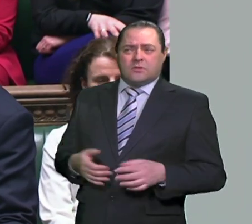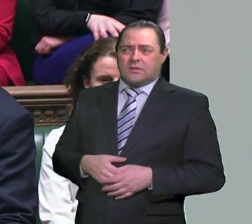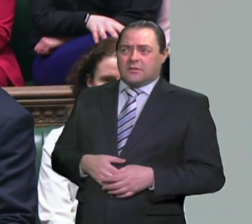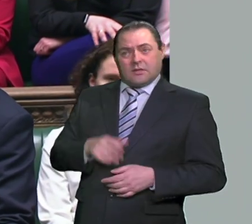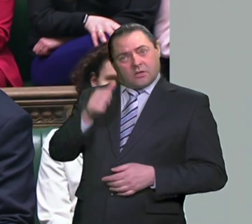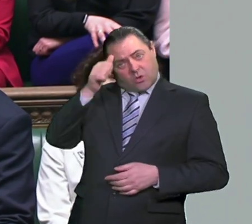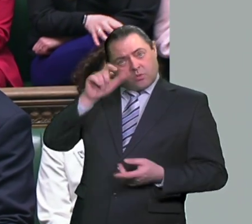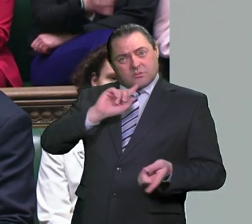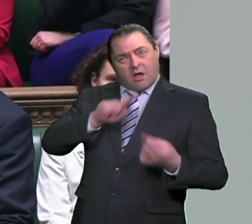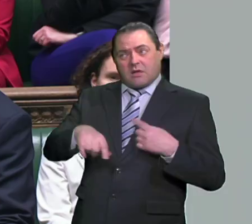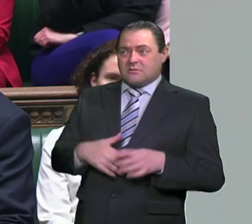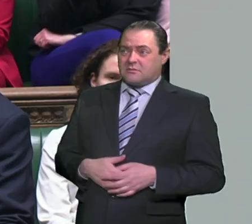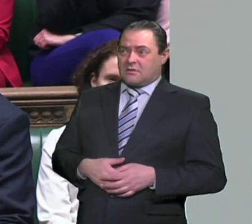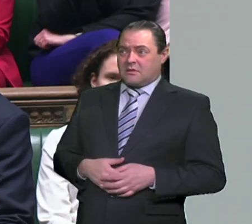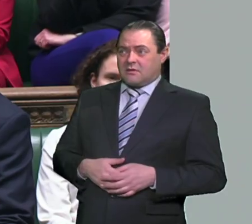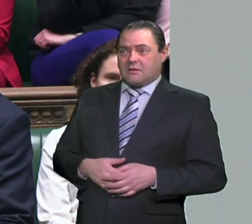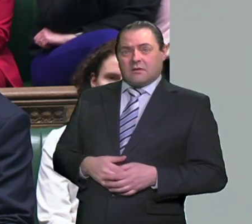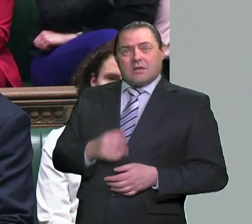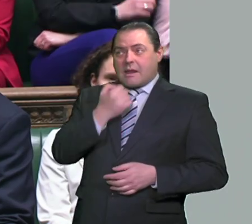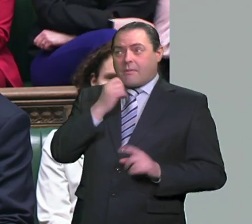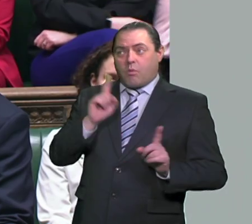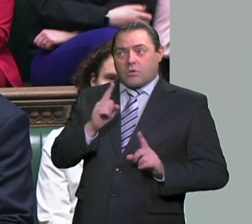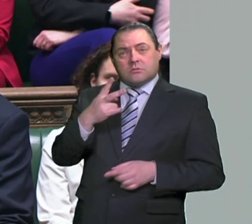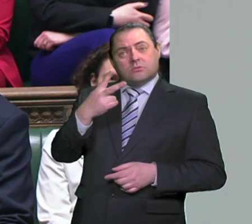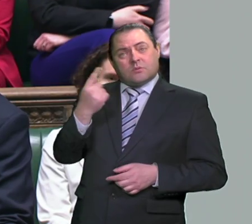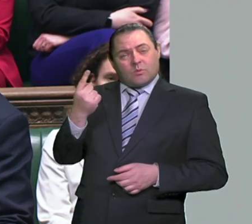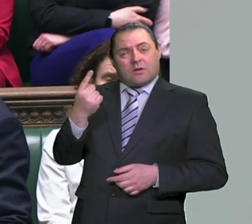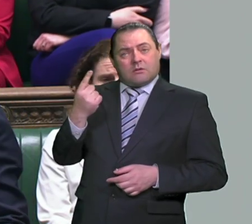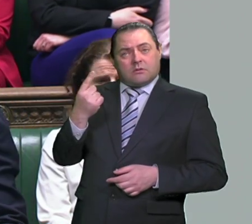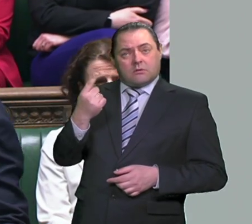He knows what the answer is. The number is 21.